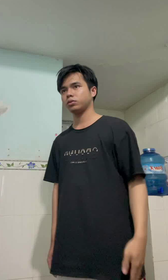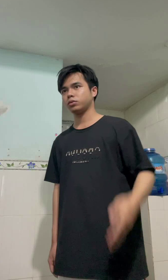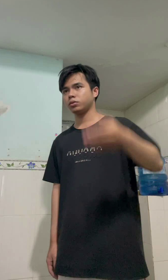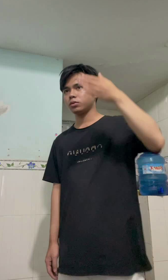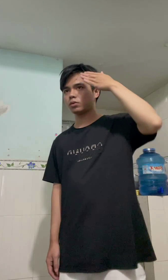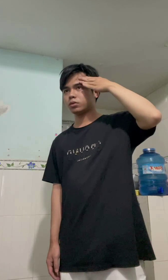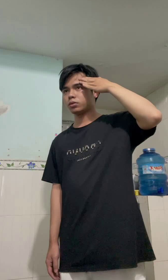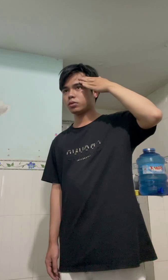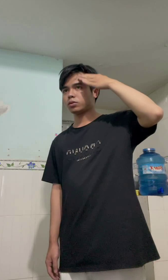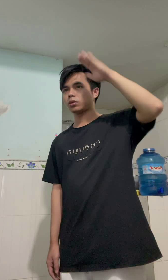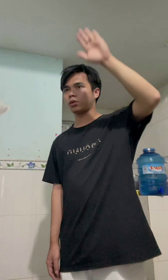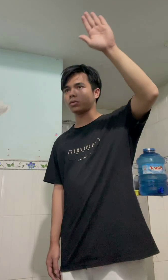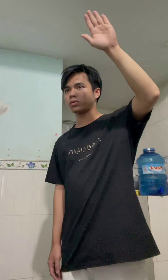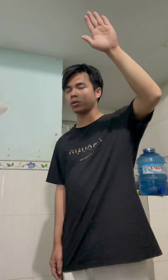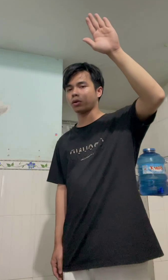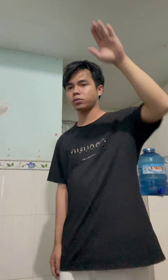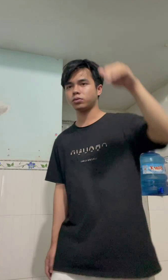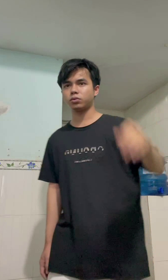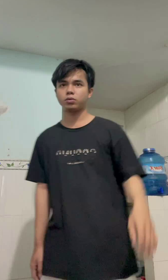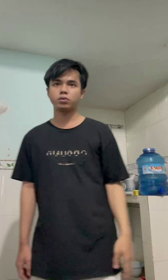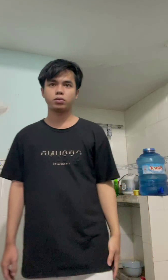khong biet